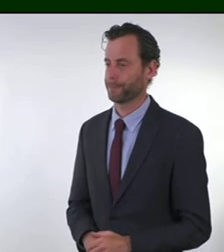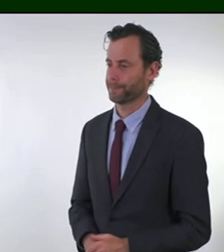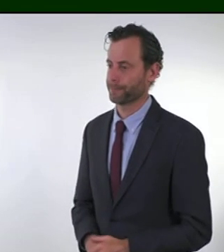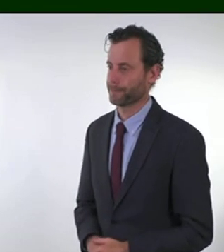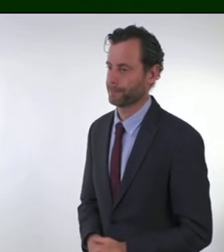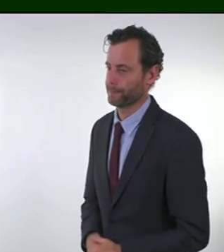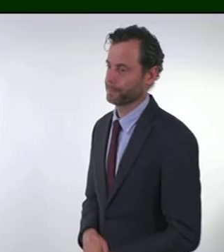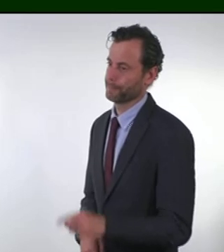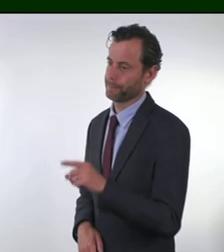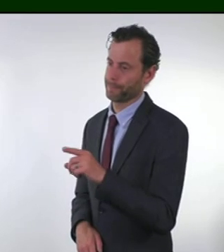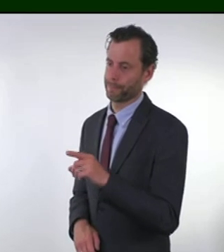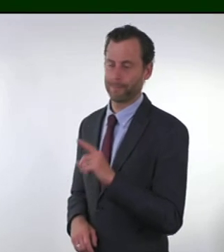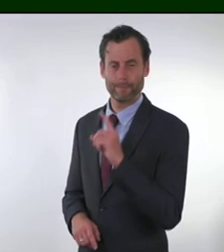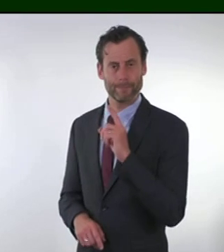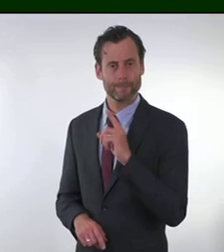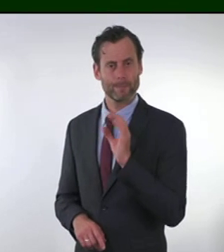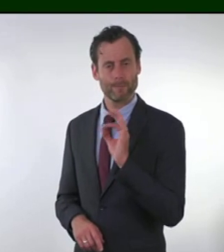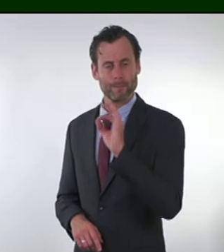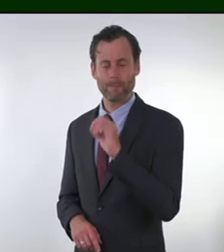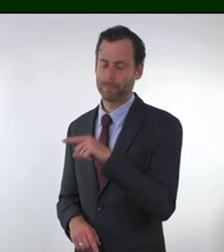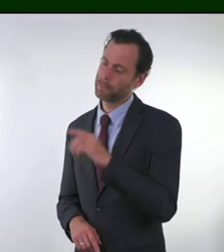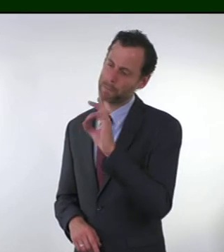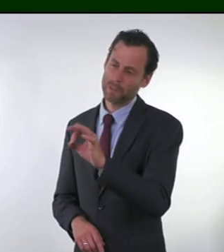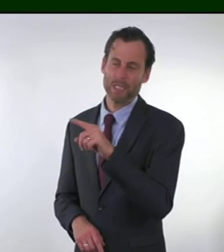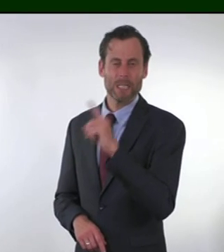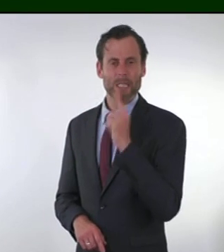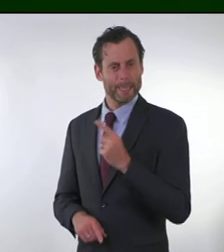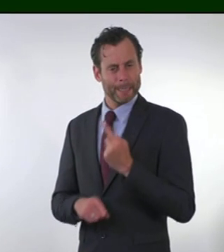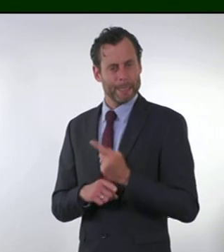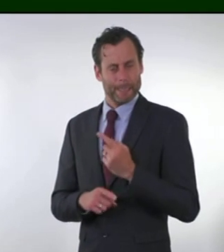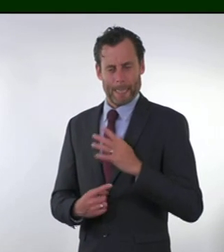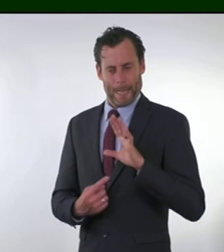The Chancellor spoke about finding a new balance between safety and normality.